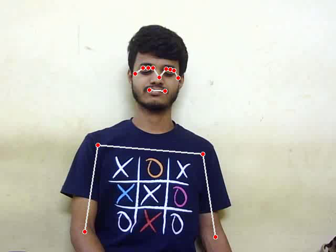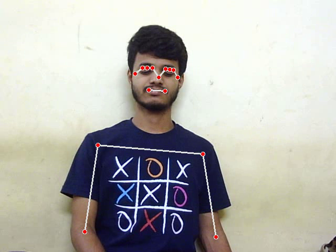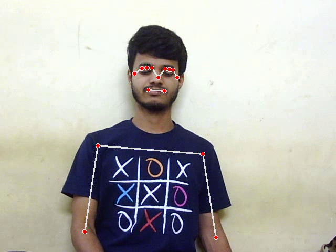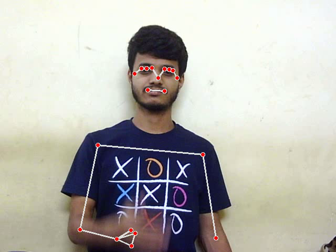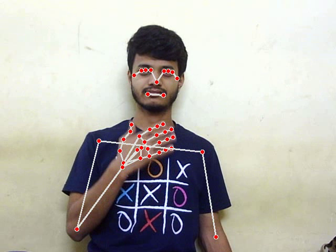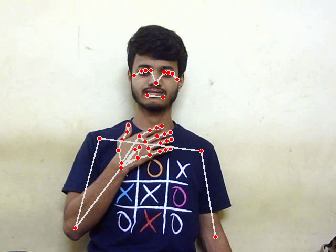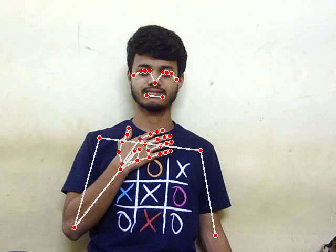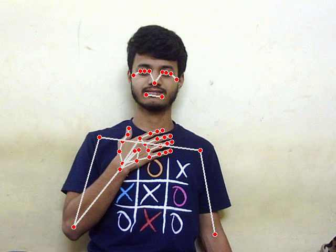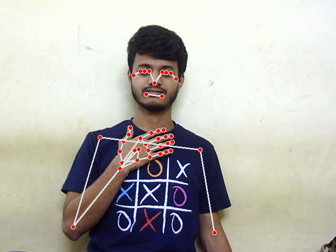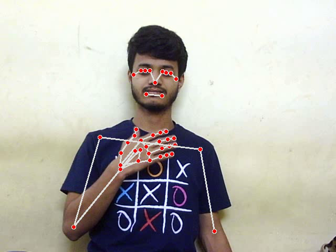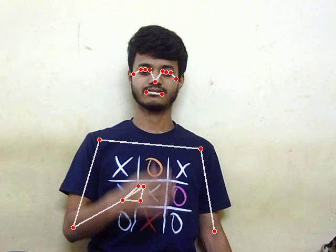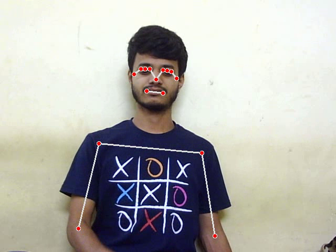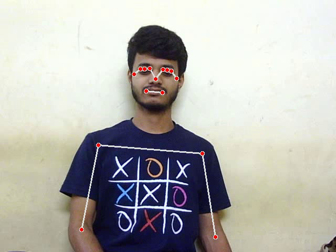my